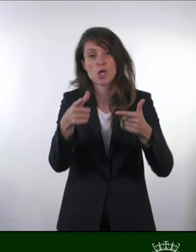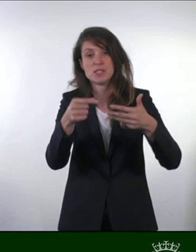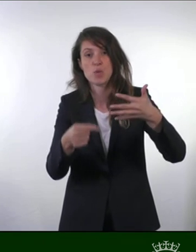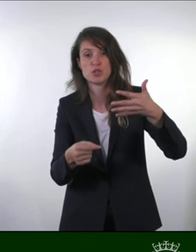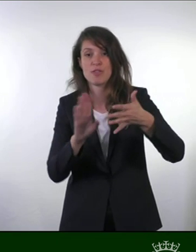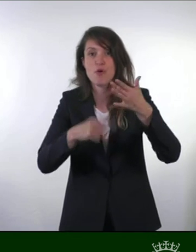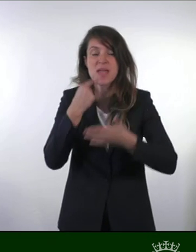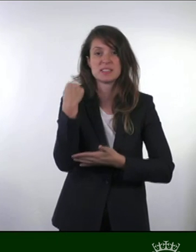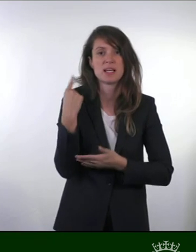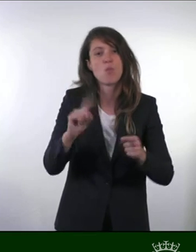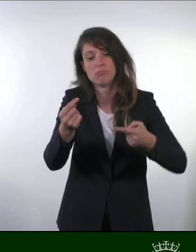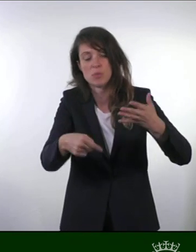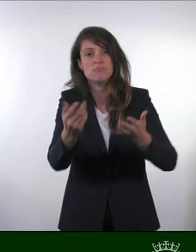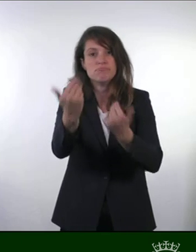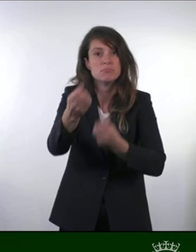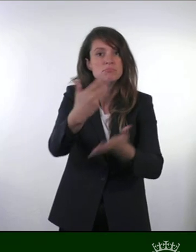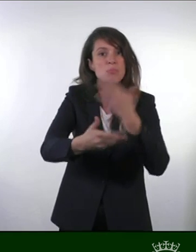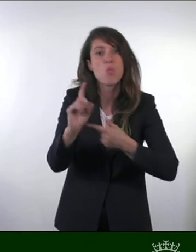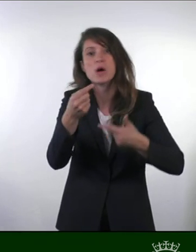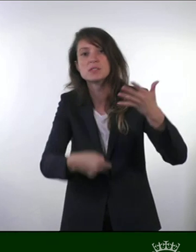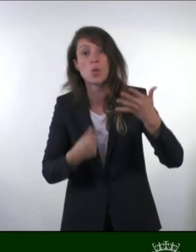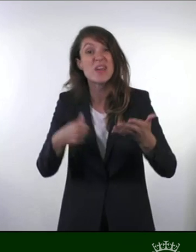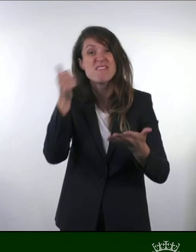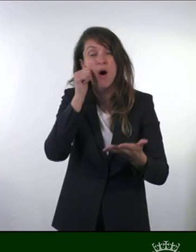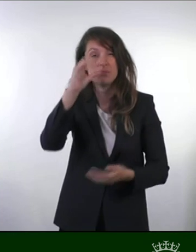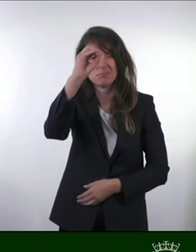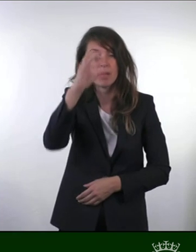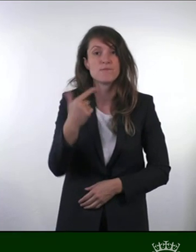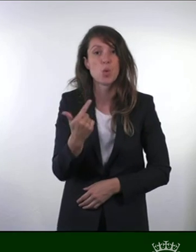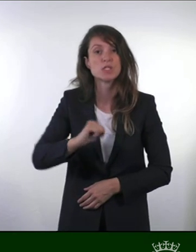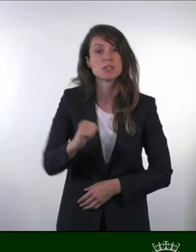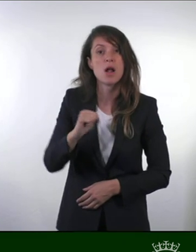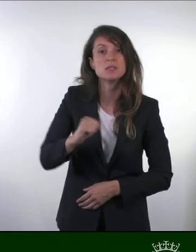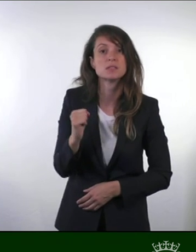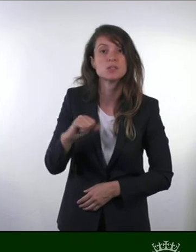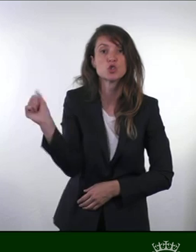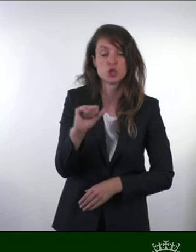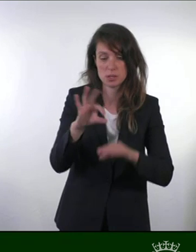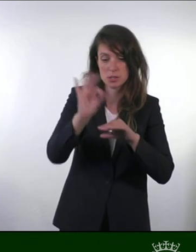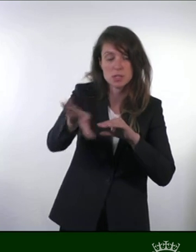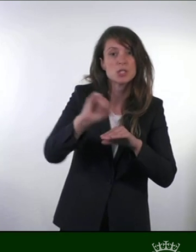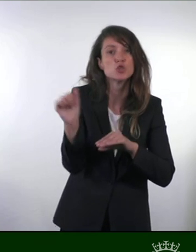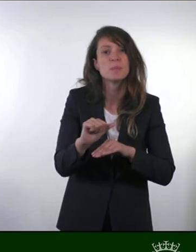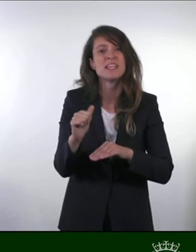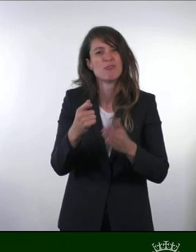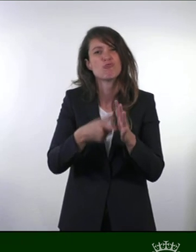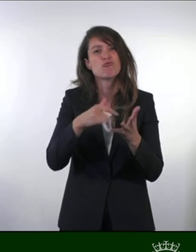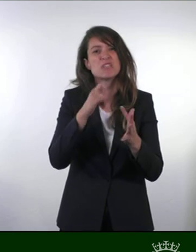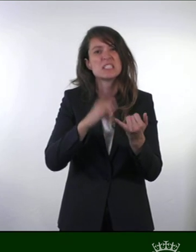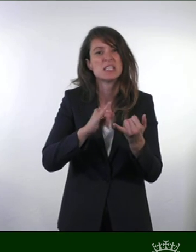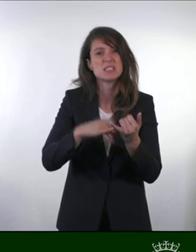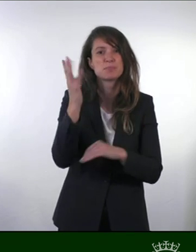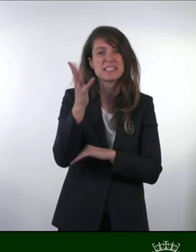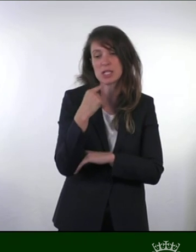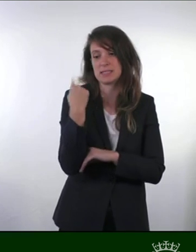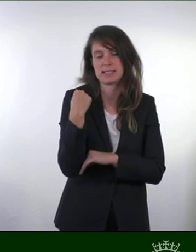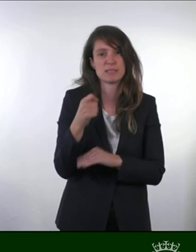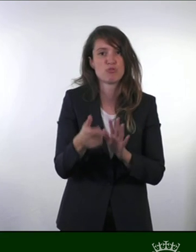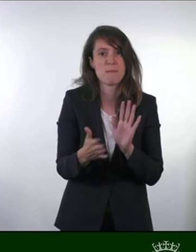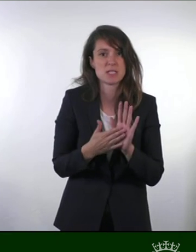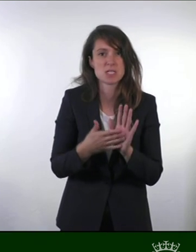We know that there was not a single penny for Scotland in the supposed reset speech from the Prime Minister yesterday.